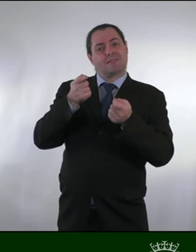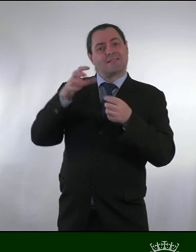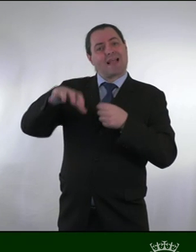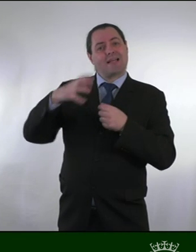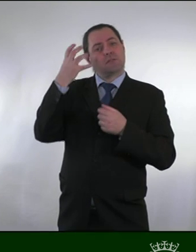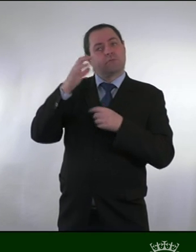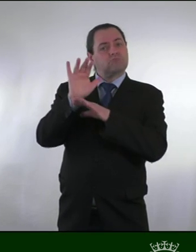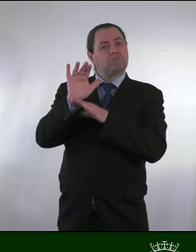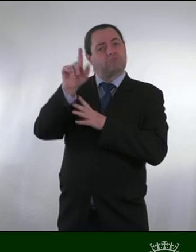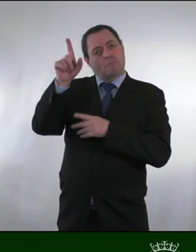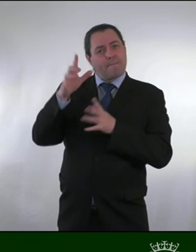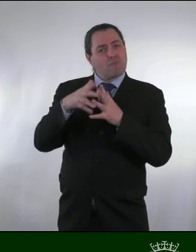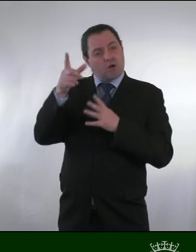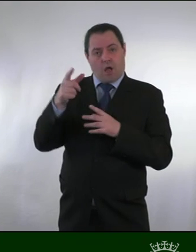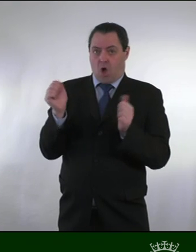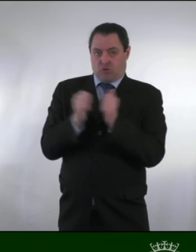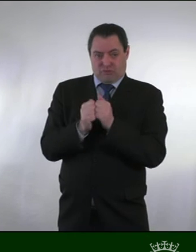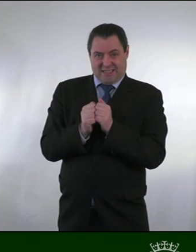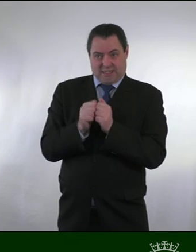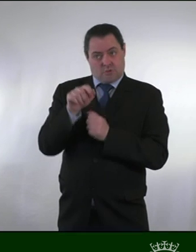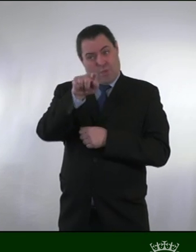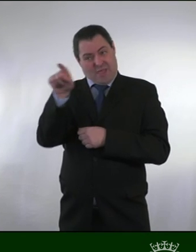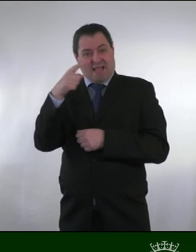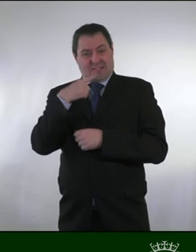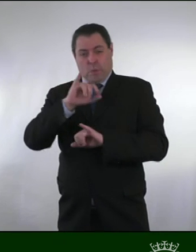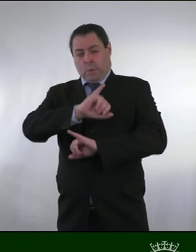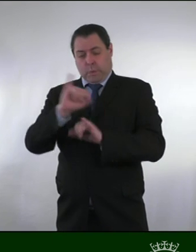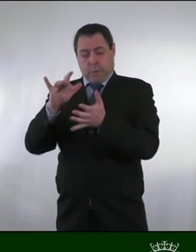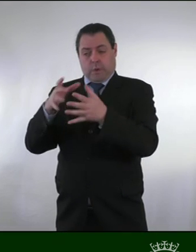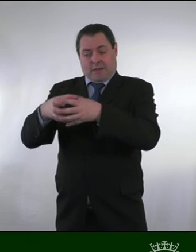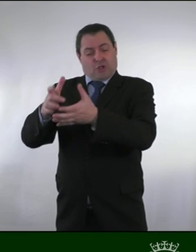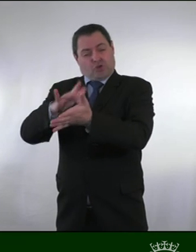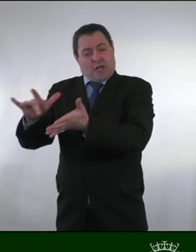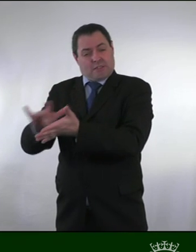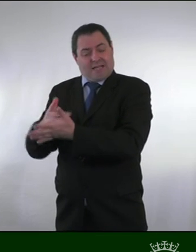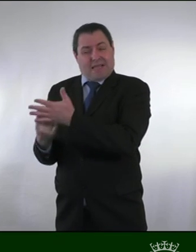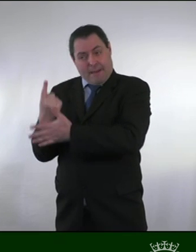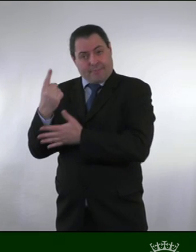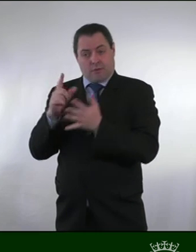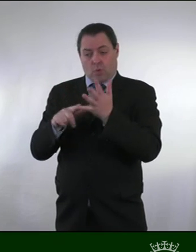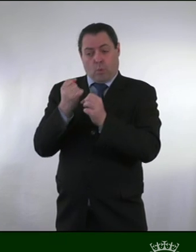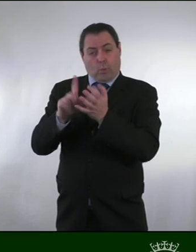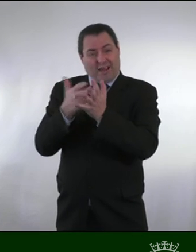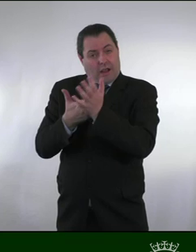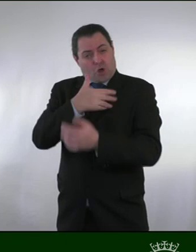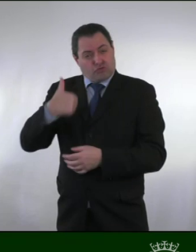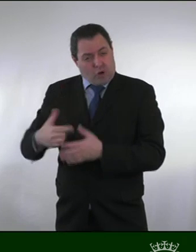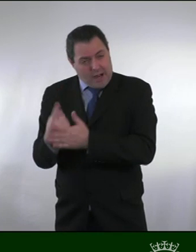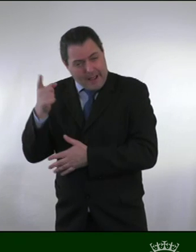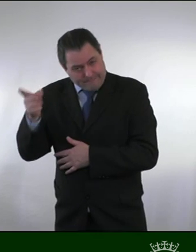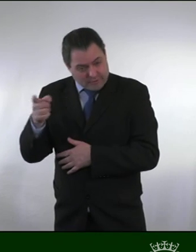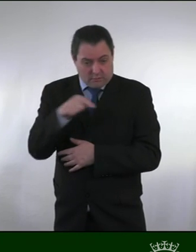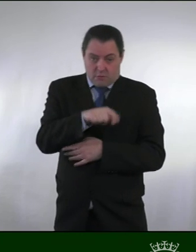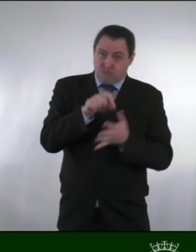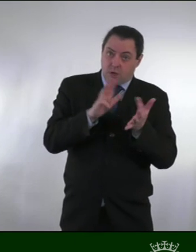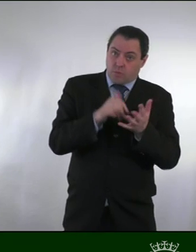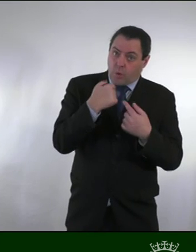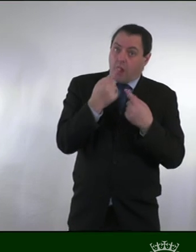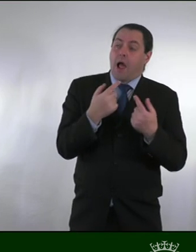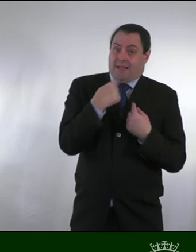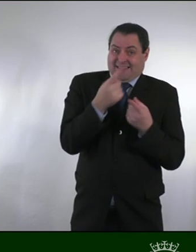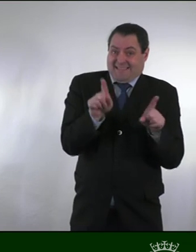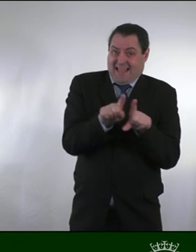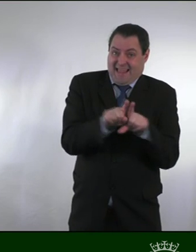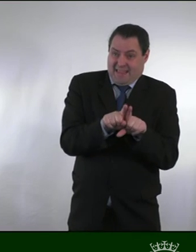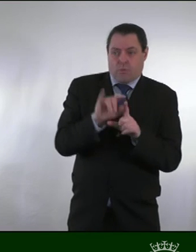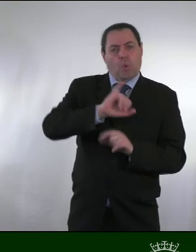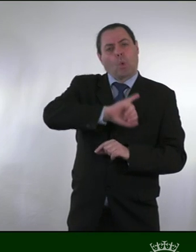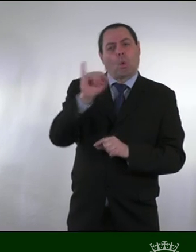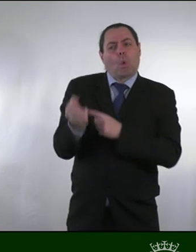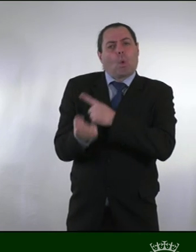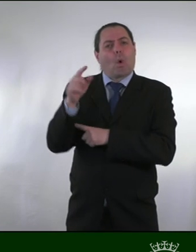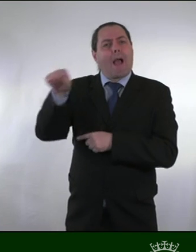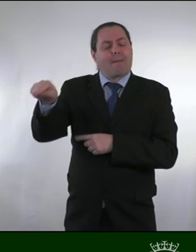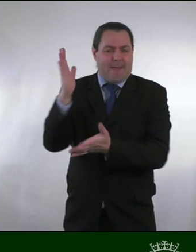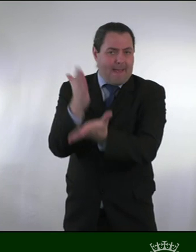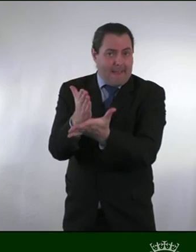Is the Prime Minister prepared to follow that lead? Is he prepared to stand up today and clearly state that genocide is being committed against the Uyghur population in China?